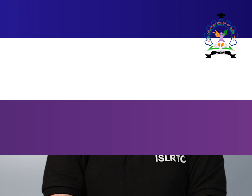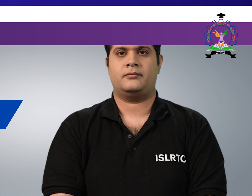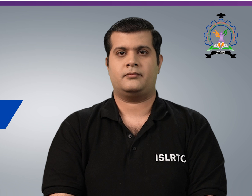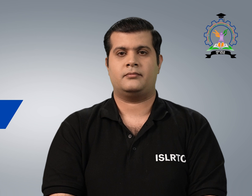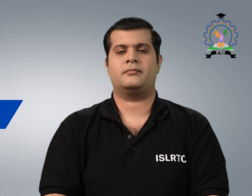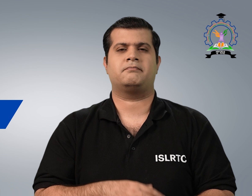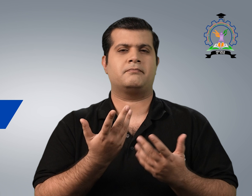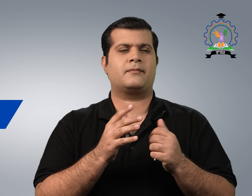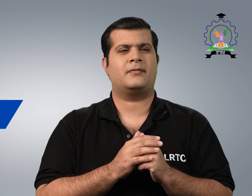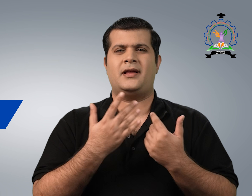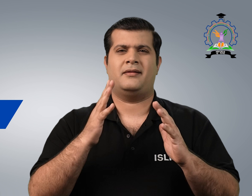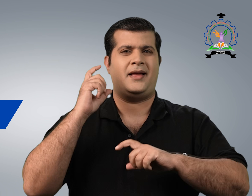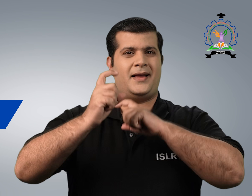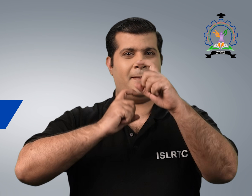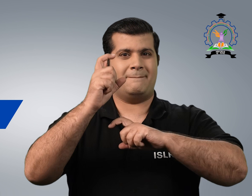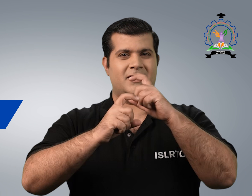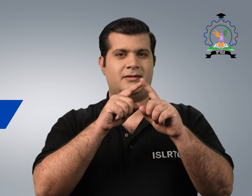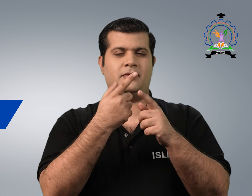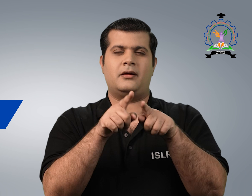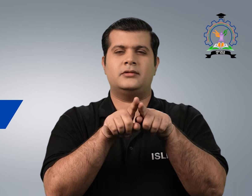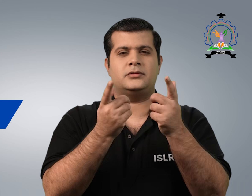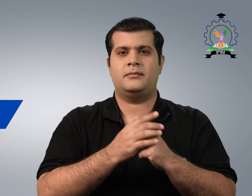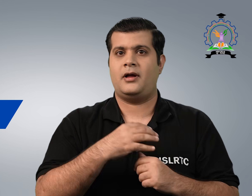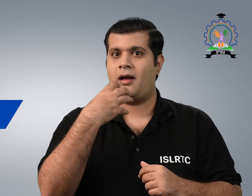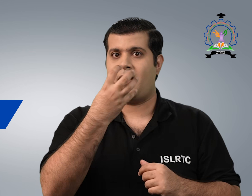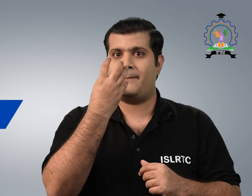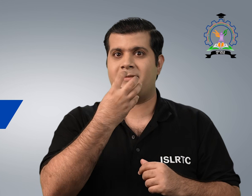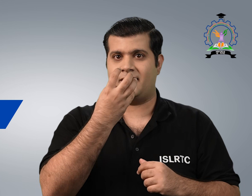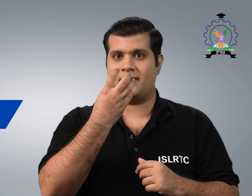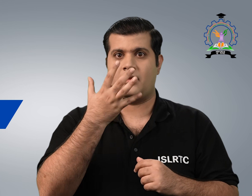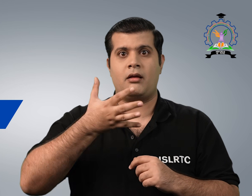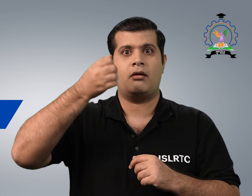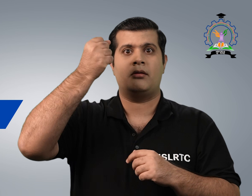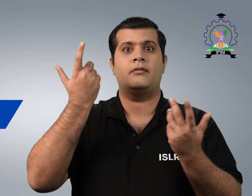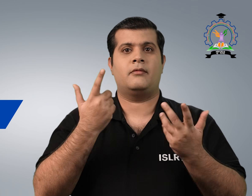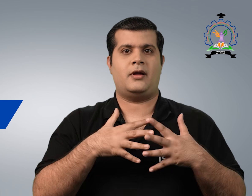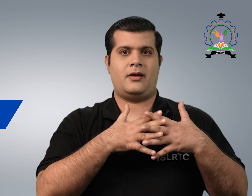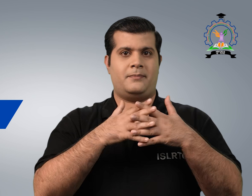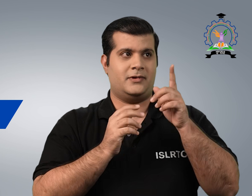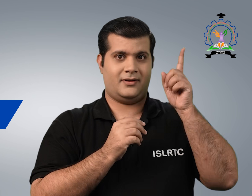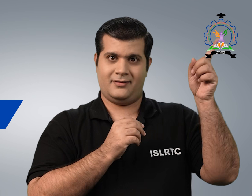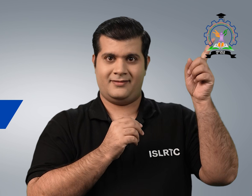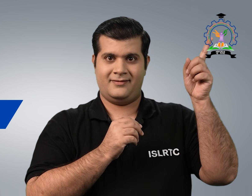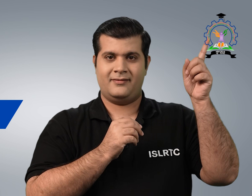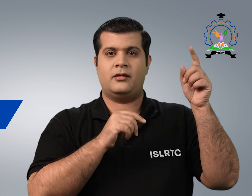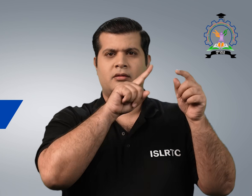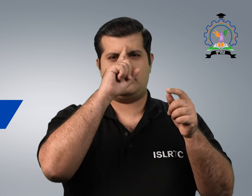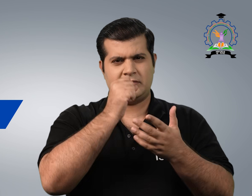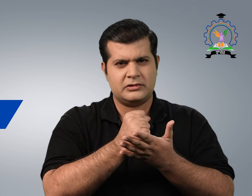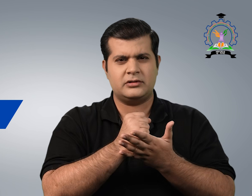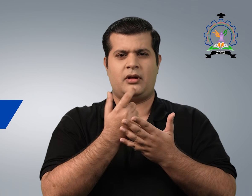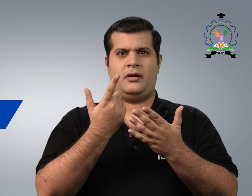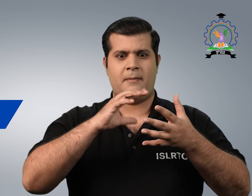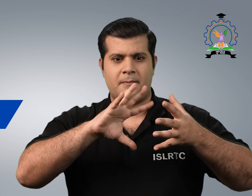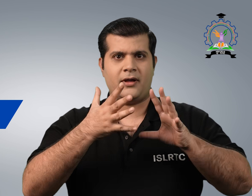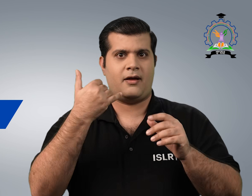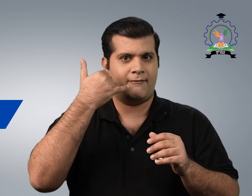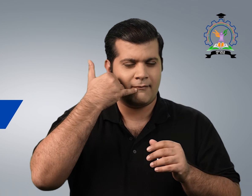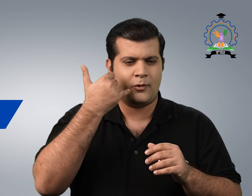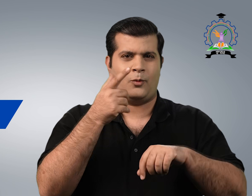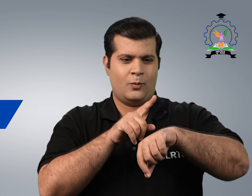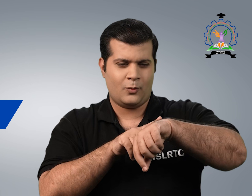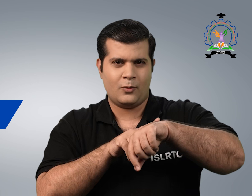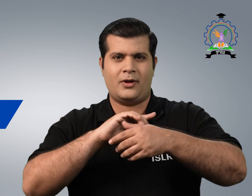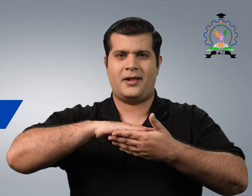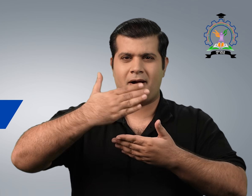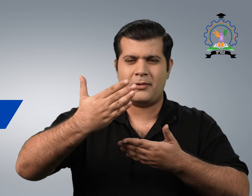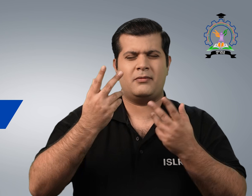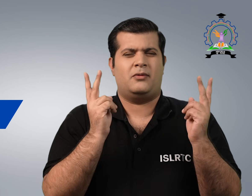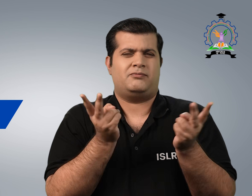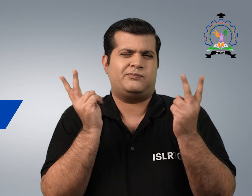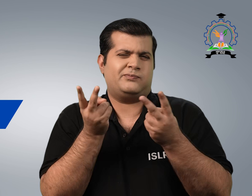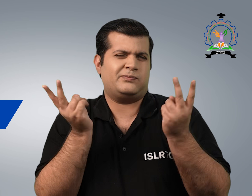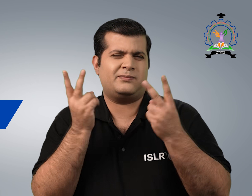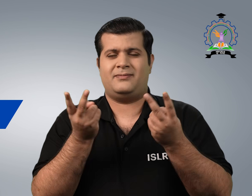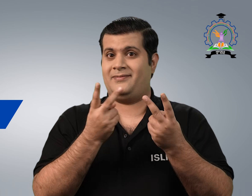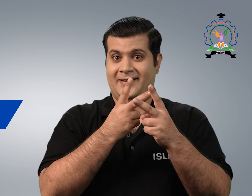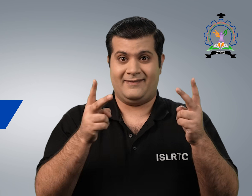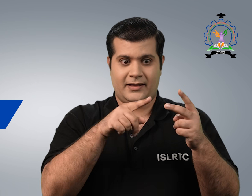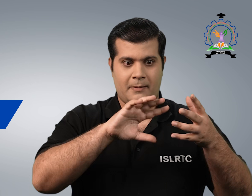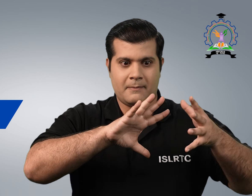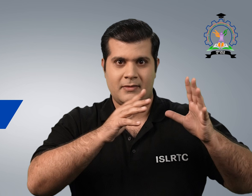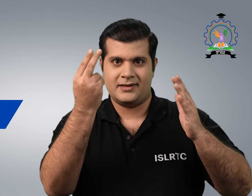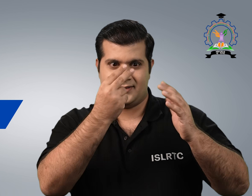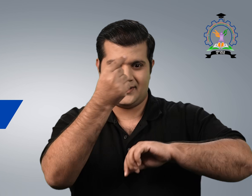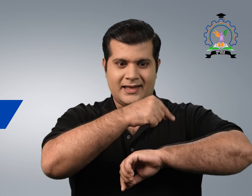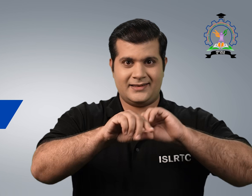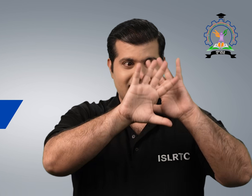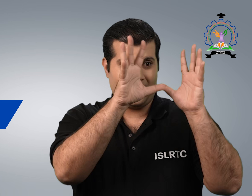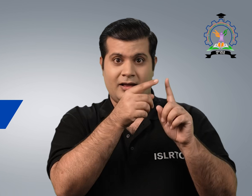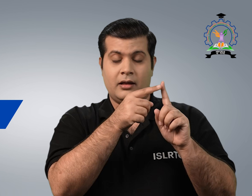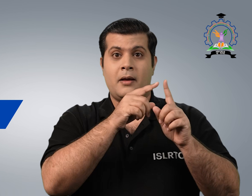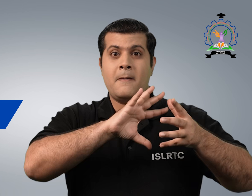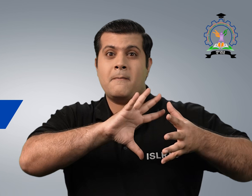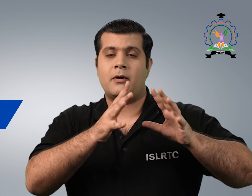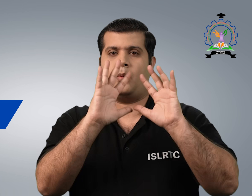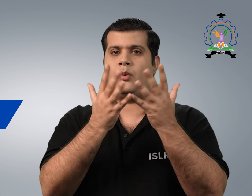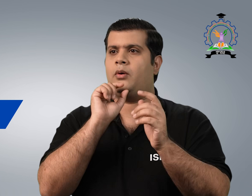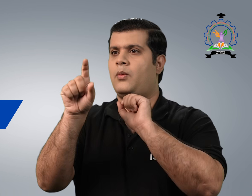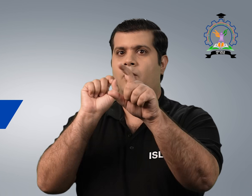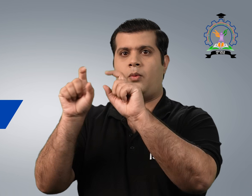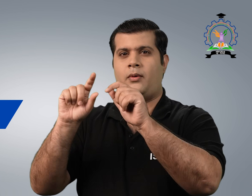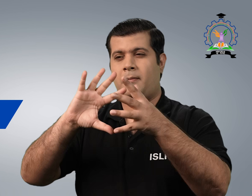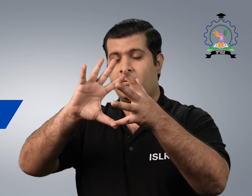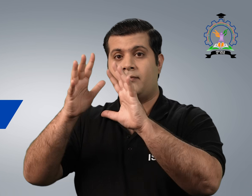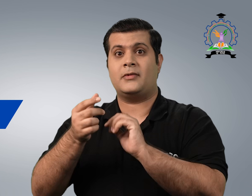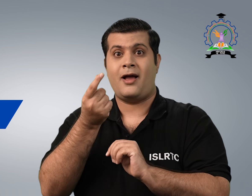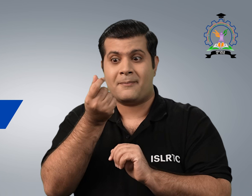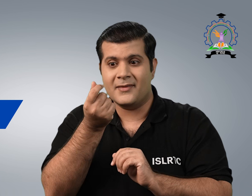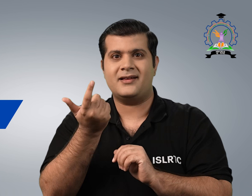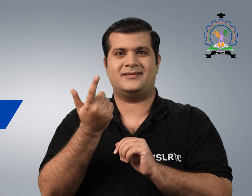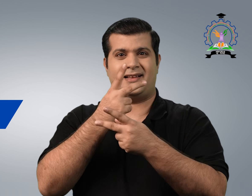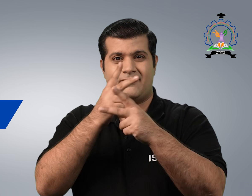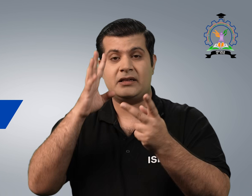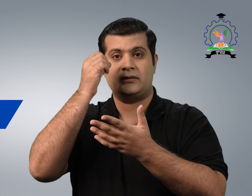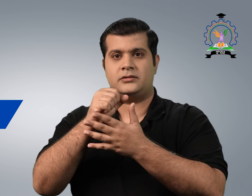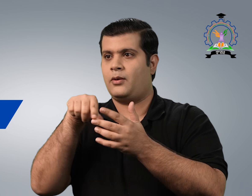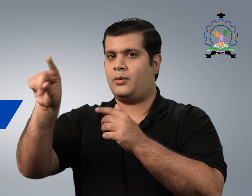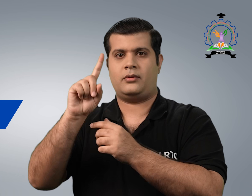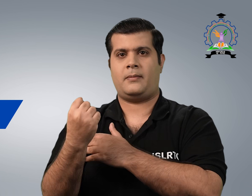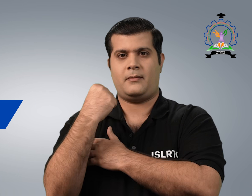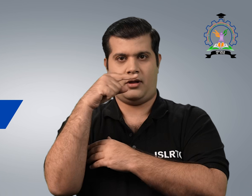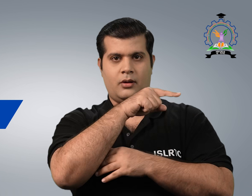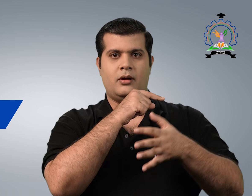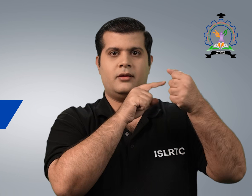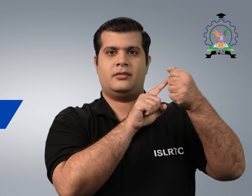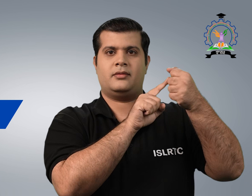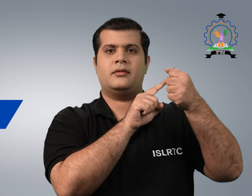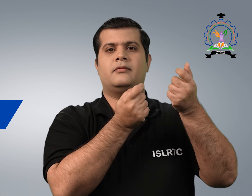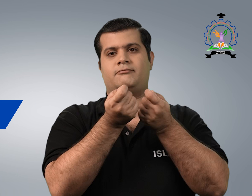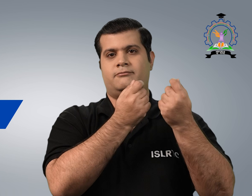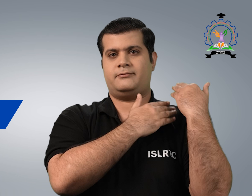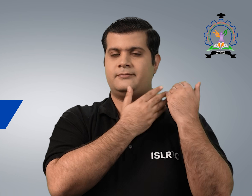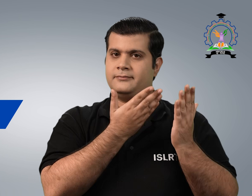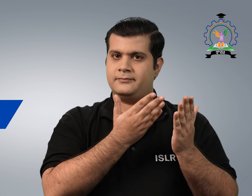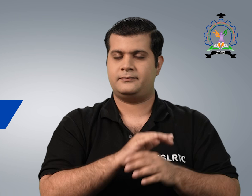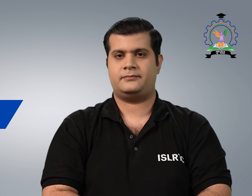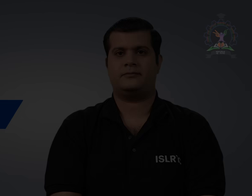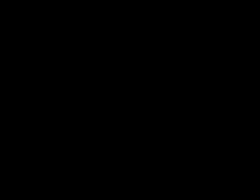Centralism refers to an organizational structure like Apple's head office in the USA, where key decisions, such as design and pricing, are made by the headquarters, while manufacturing of the phones, laptops and watches takes place in various countries.